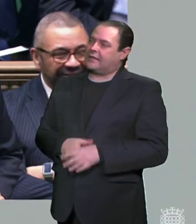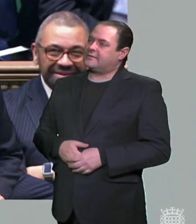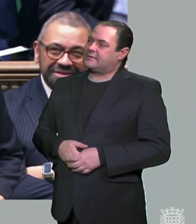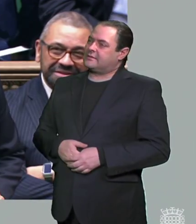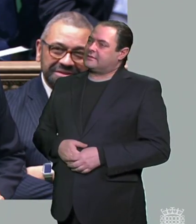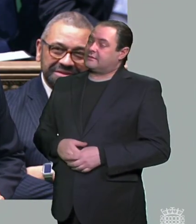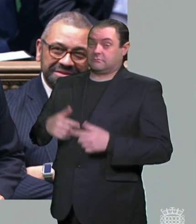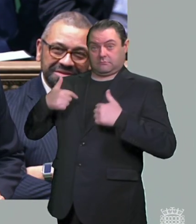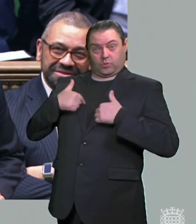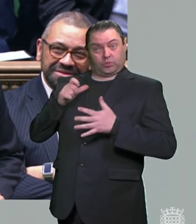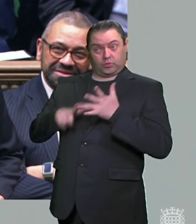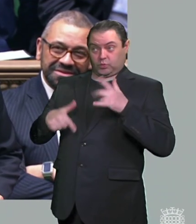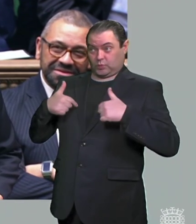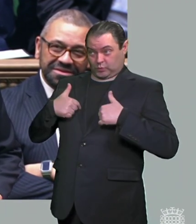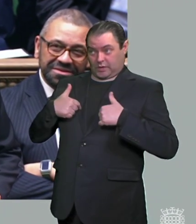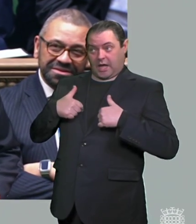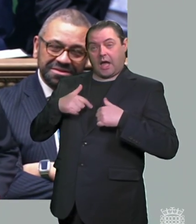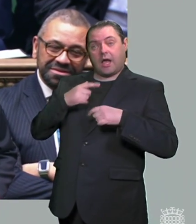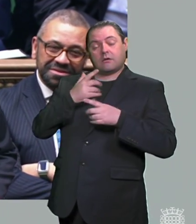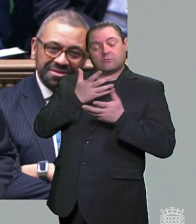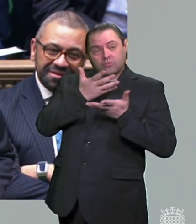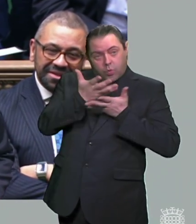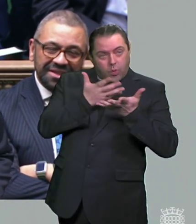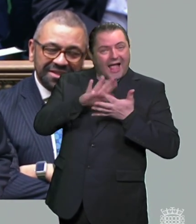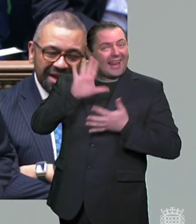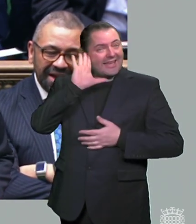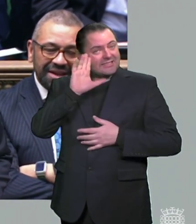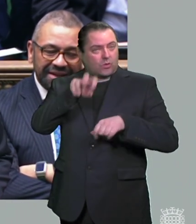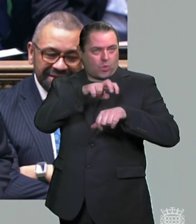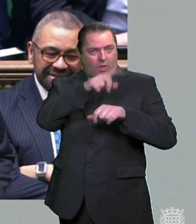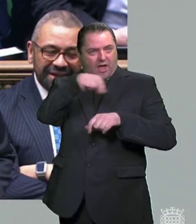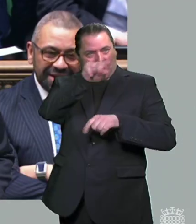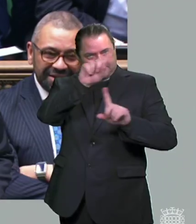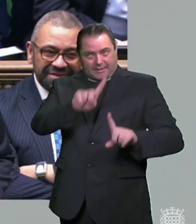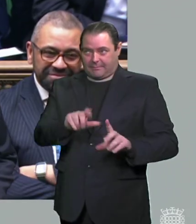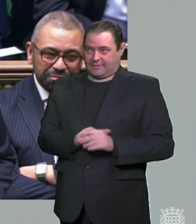What I am doing is talking and listening to the people of Northern Ireland.